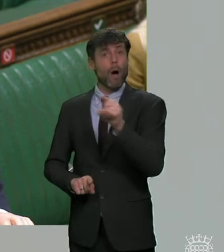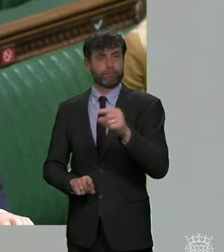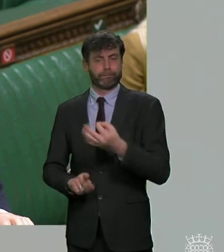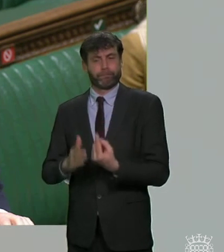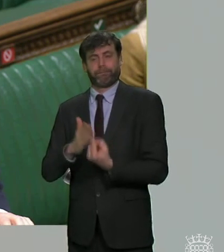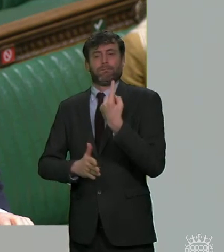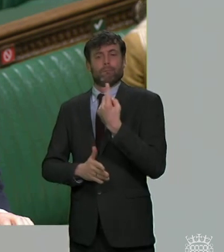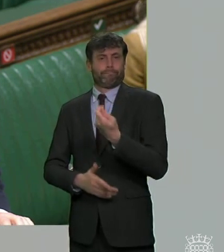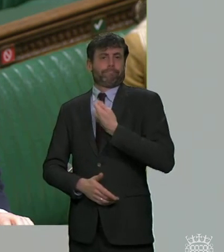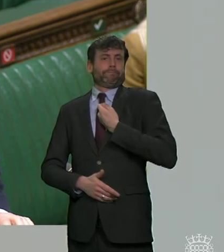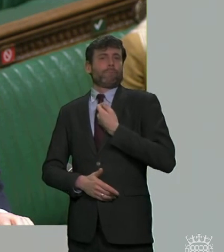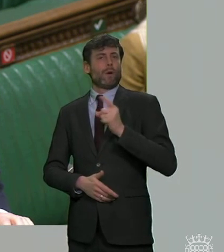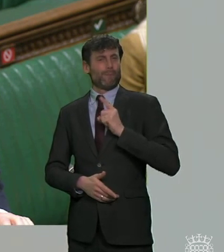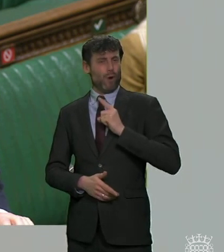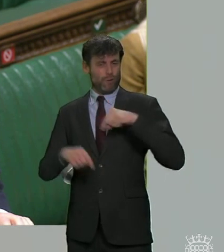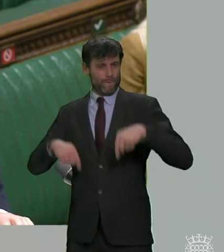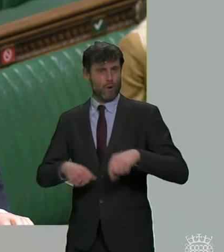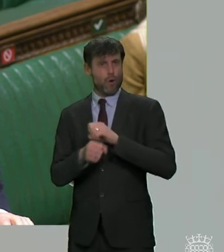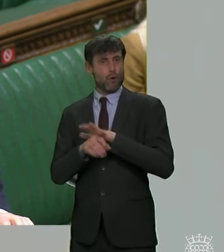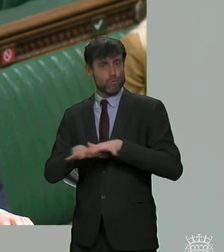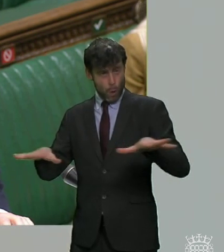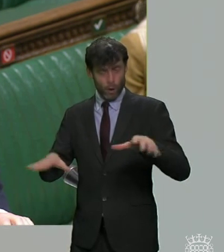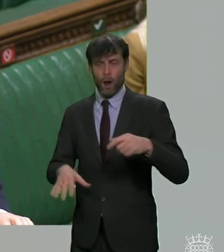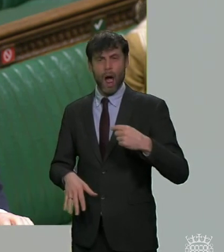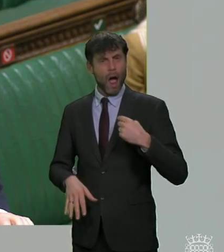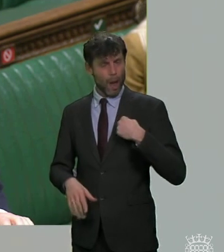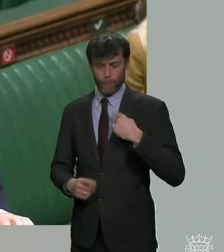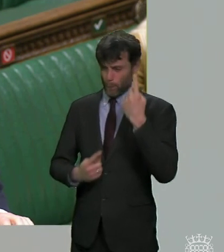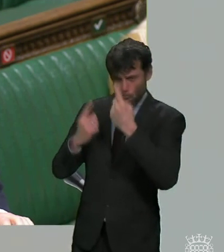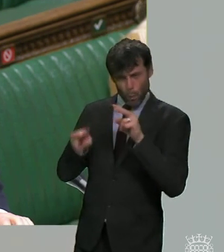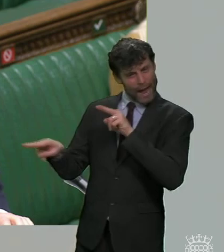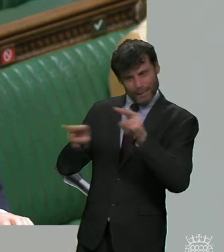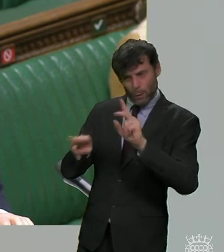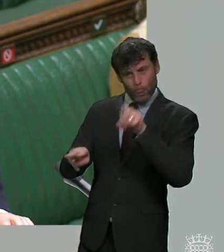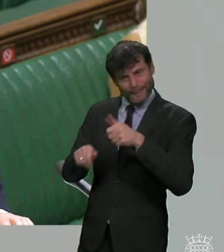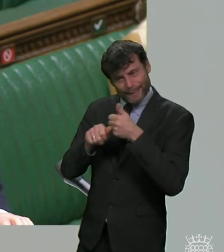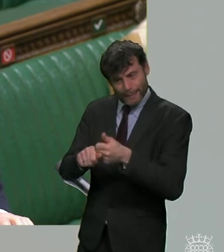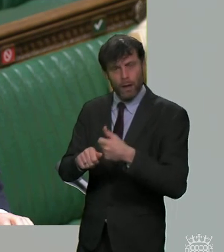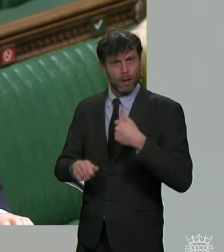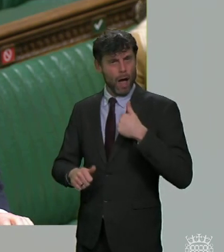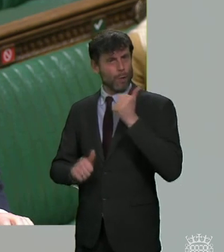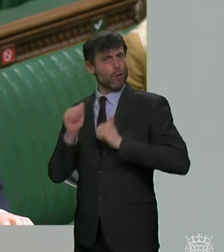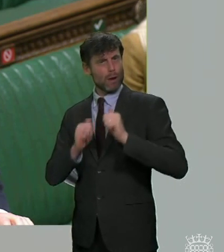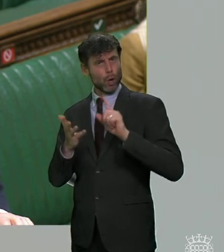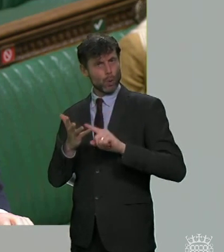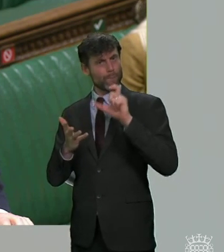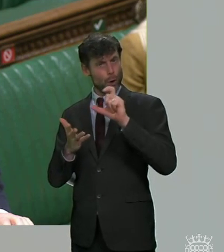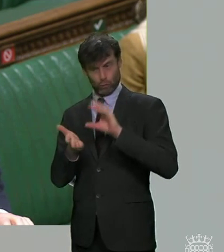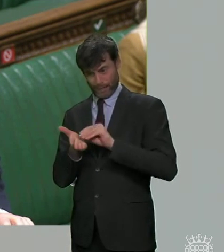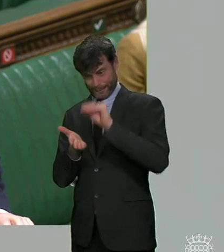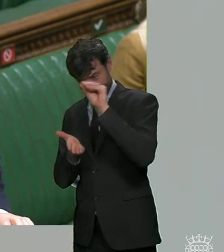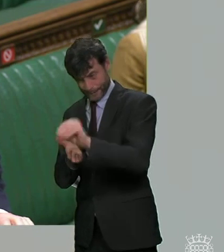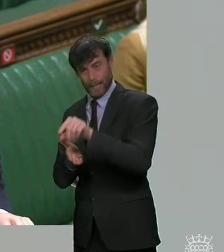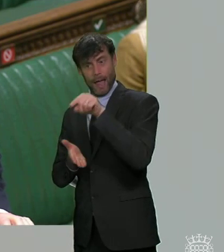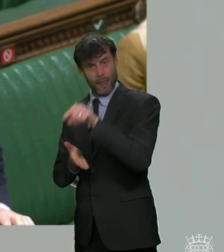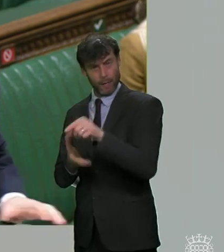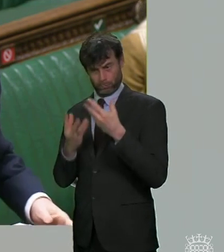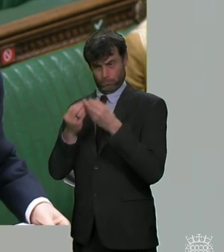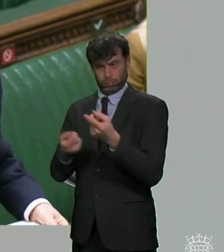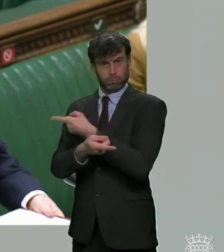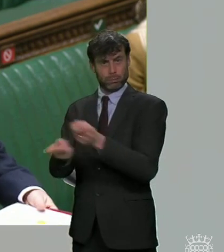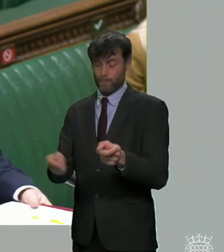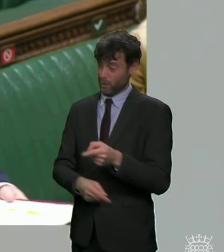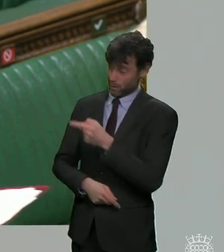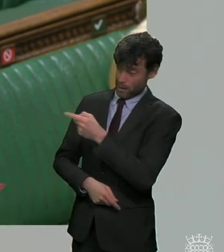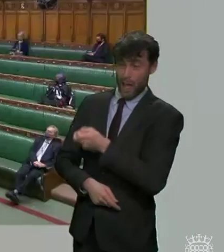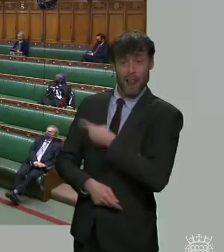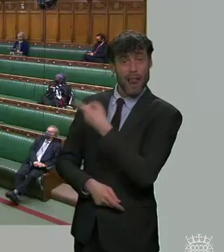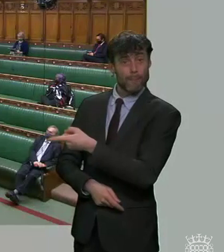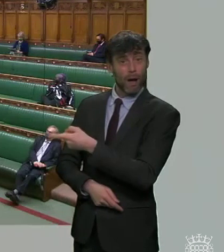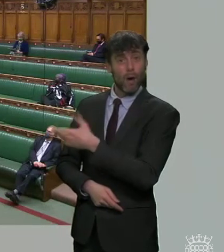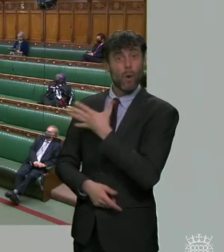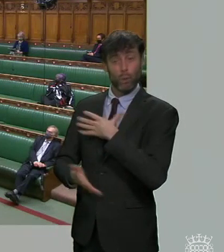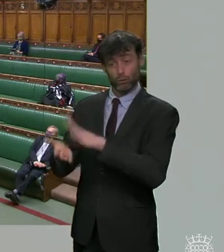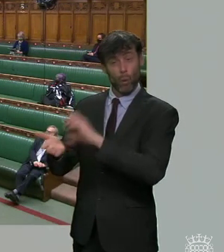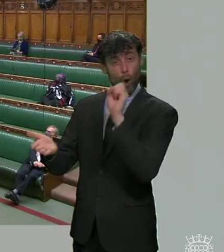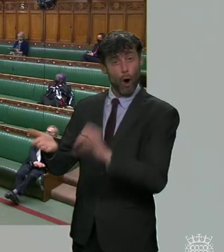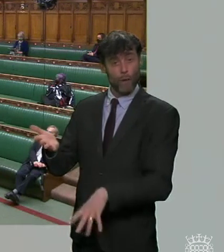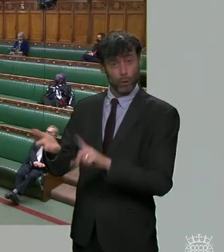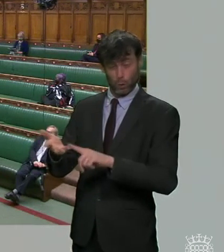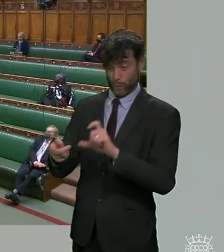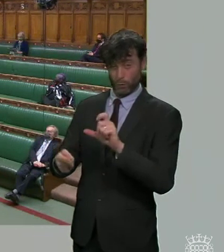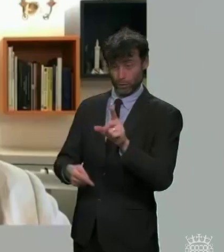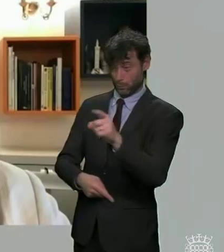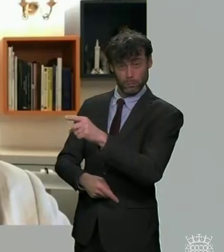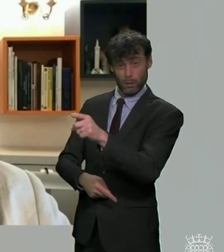I am very proud of what universal credit has been able to achieve, and I think that the honourable Gentleman should perhaps take it up with his friends in the Labour party who actually want to abolish universal credit.